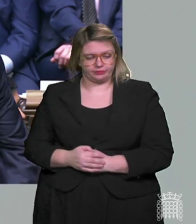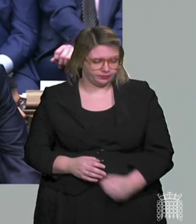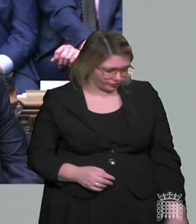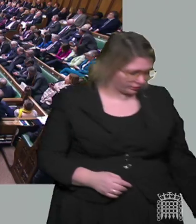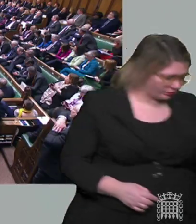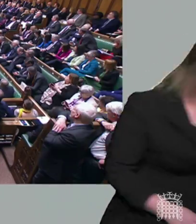Order. Mr Perkins